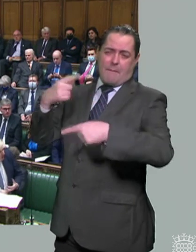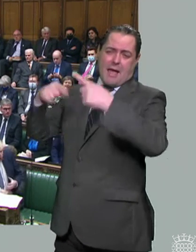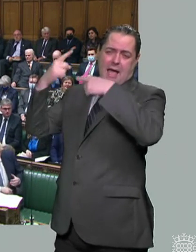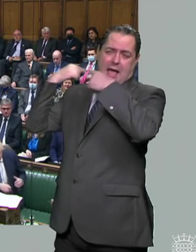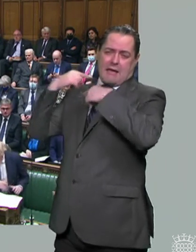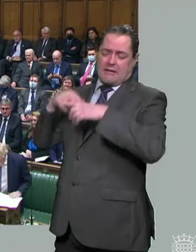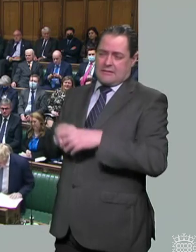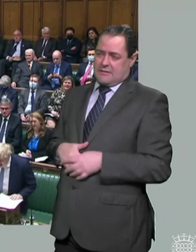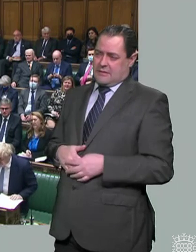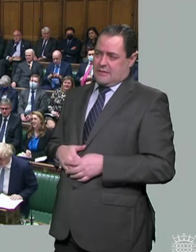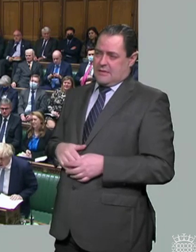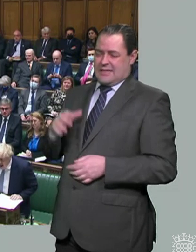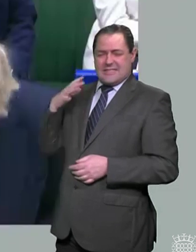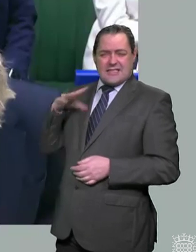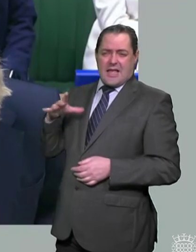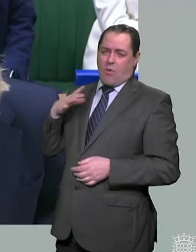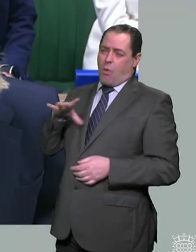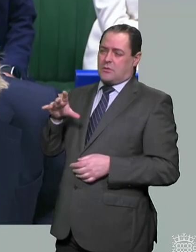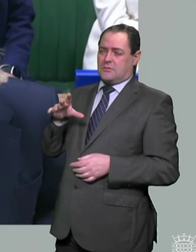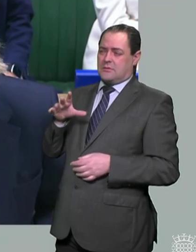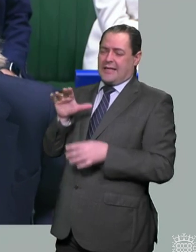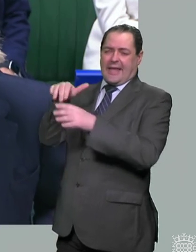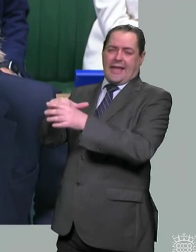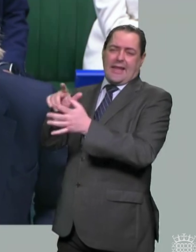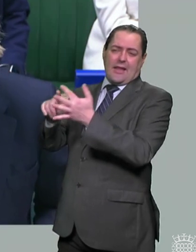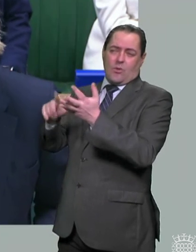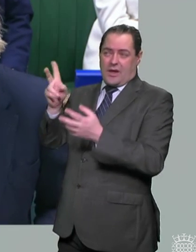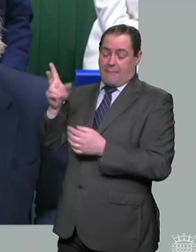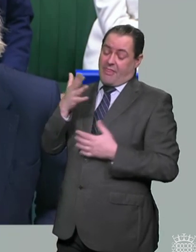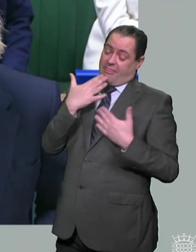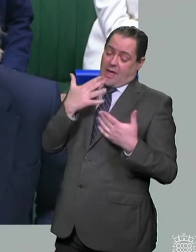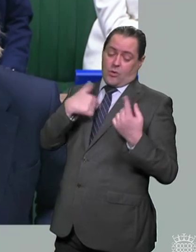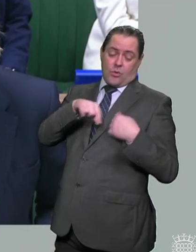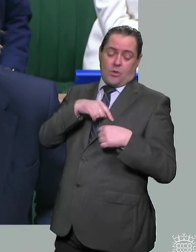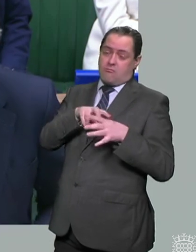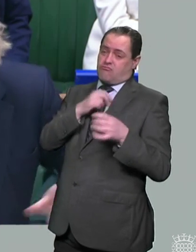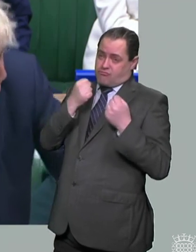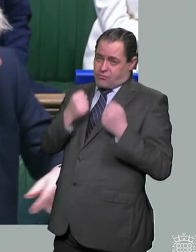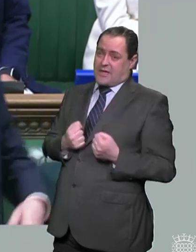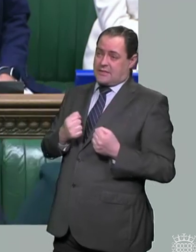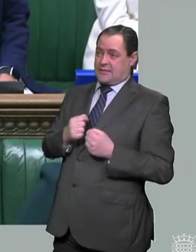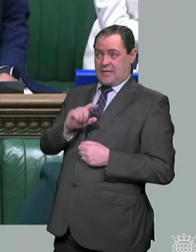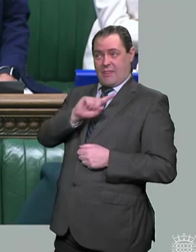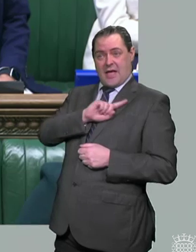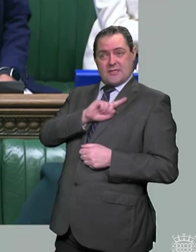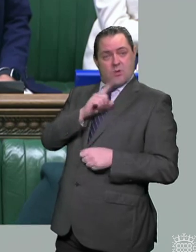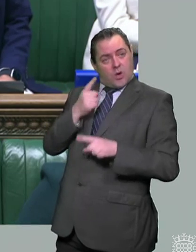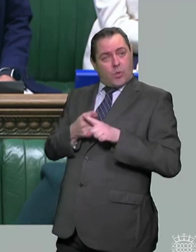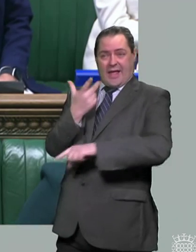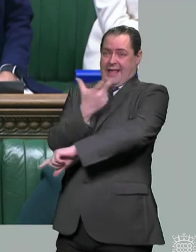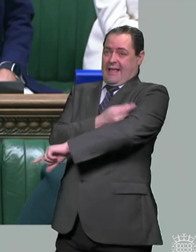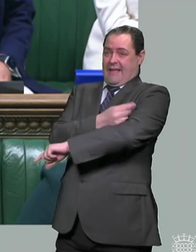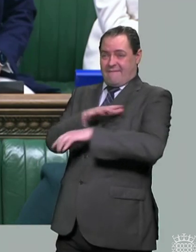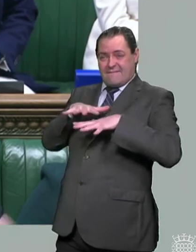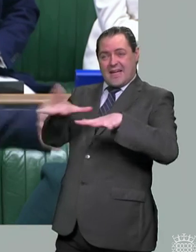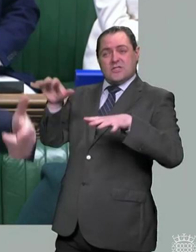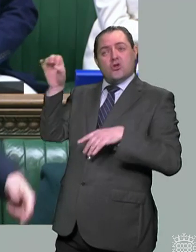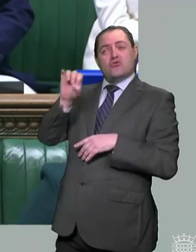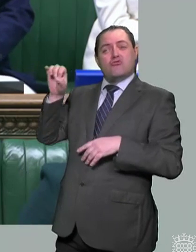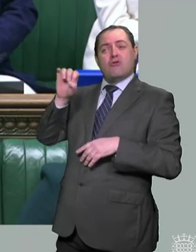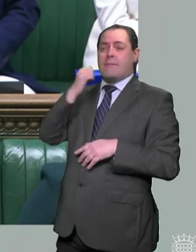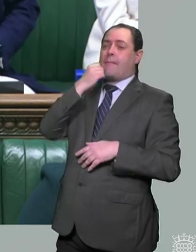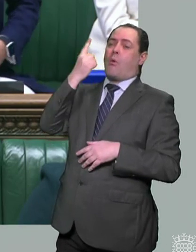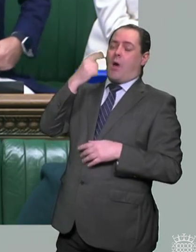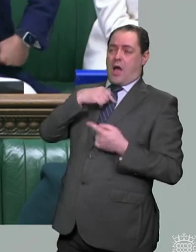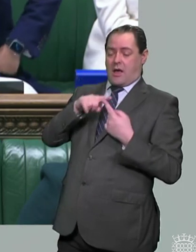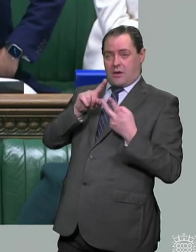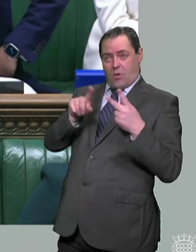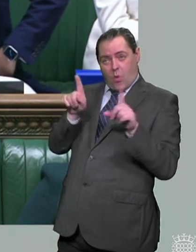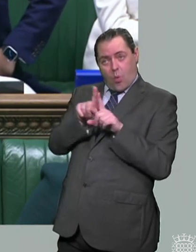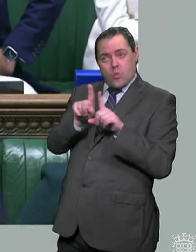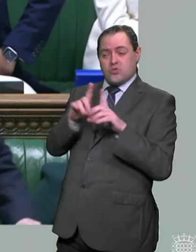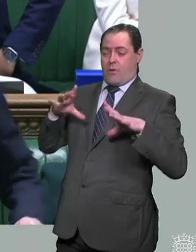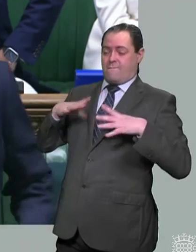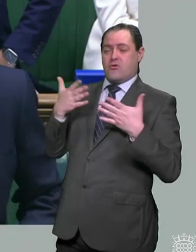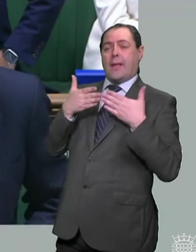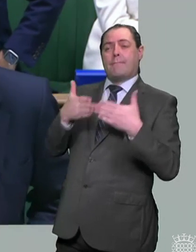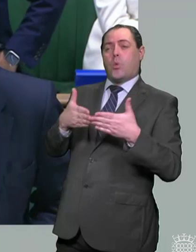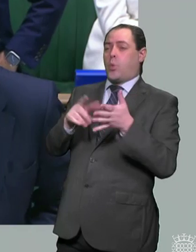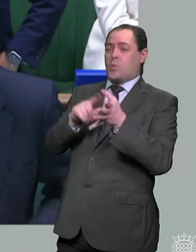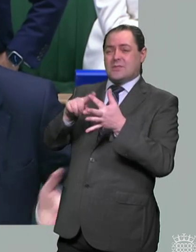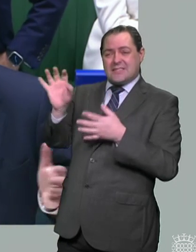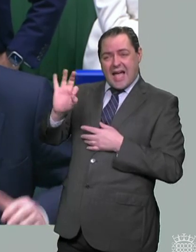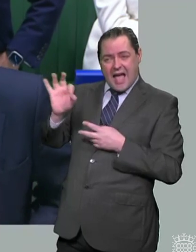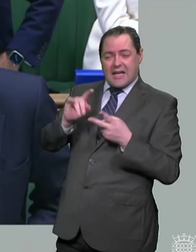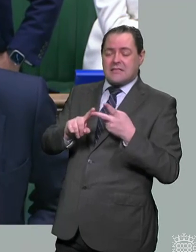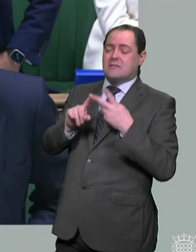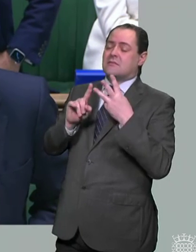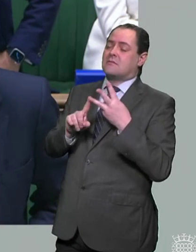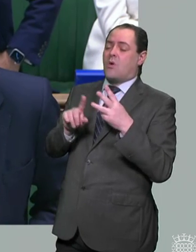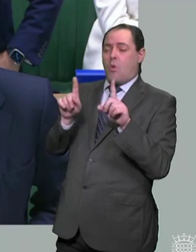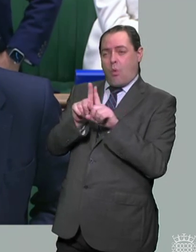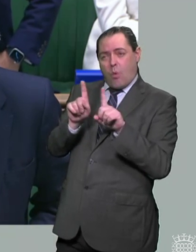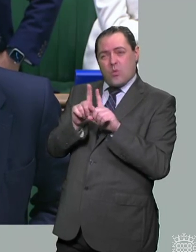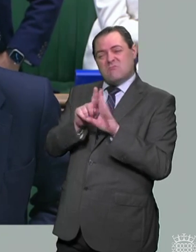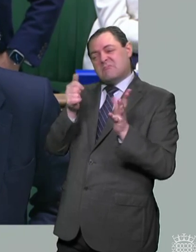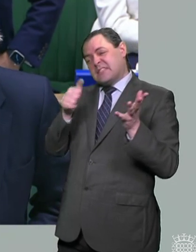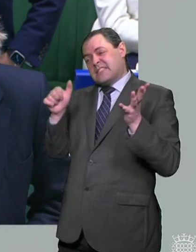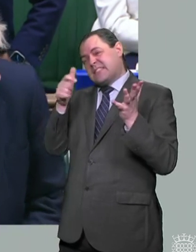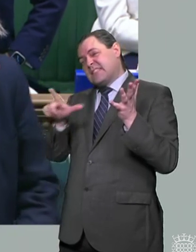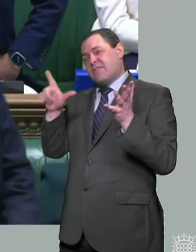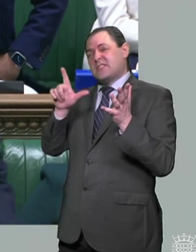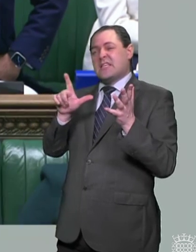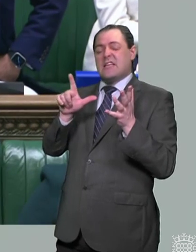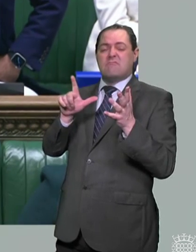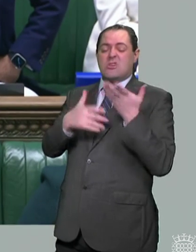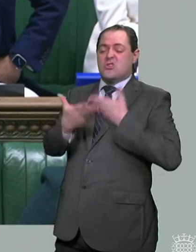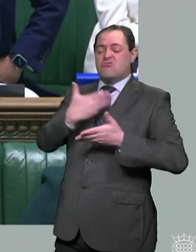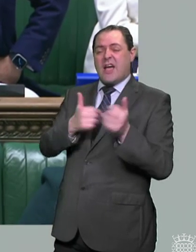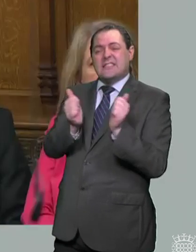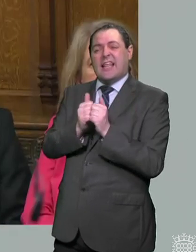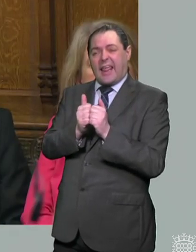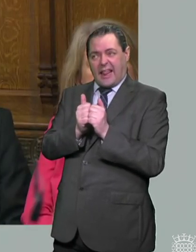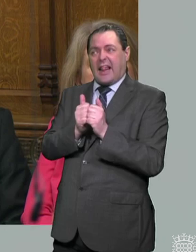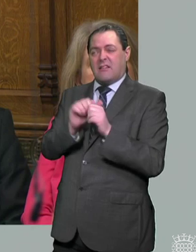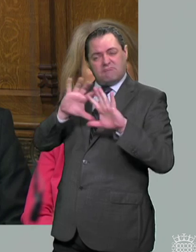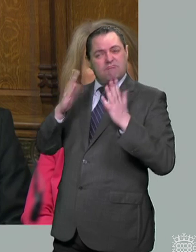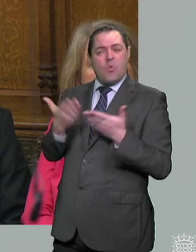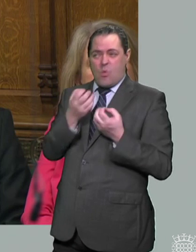They still want to cancel Brexit, but it is largely thanks to Brexit that we had the fastest vaccine roll-out in Europe, that we have been able to deliver our freeports and that we have been able to do 60 or 70 free trade deals around the world.